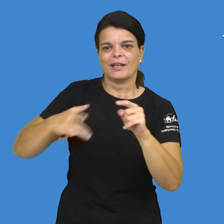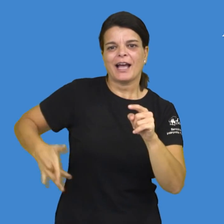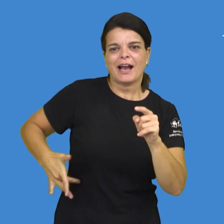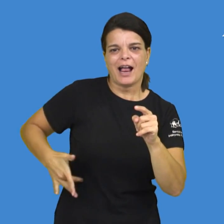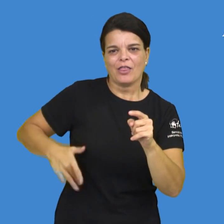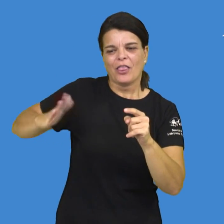hígado